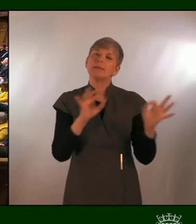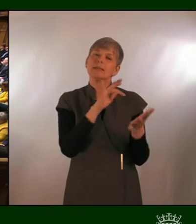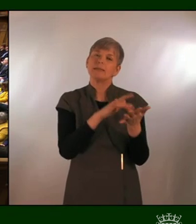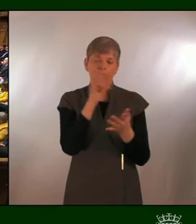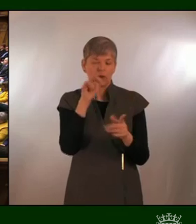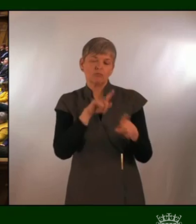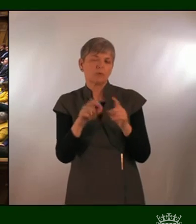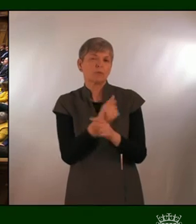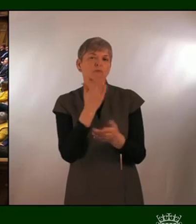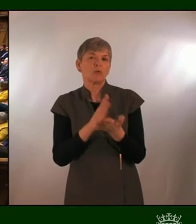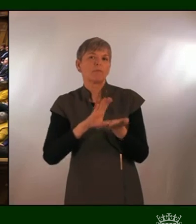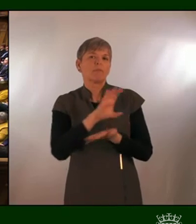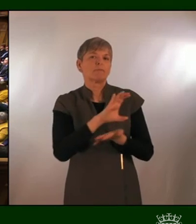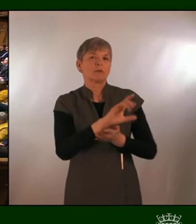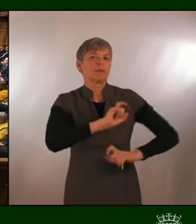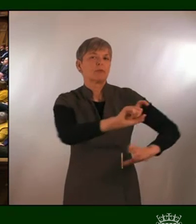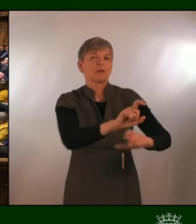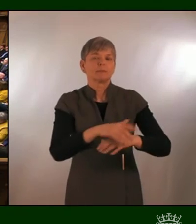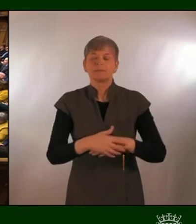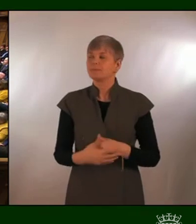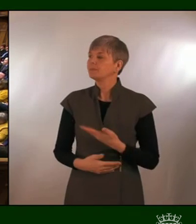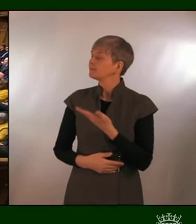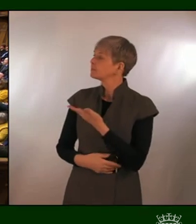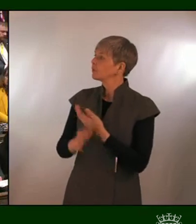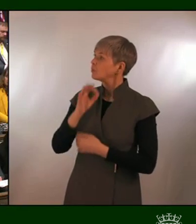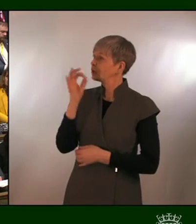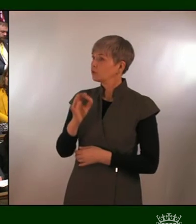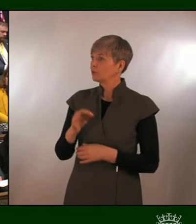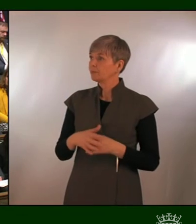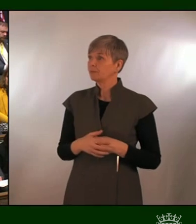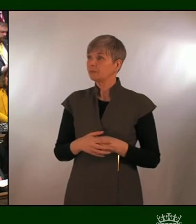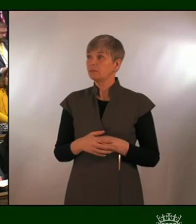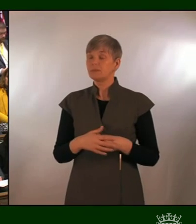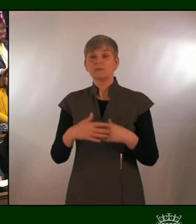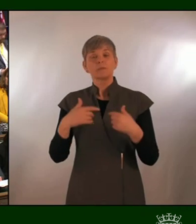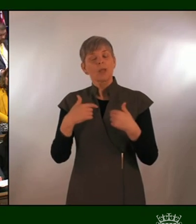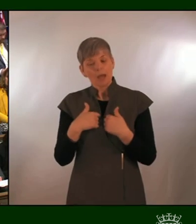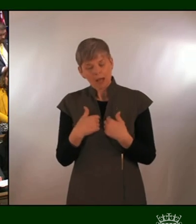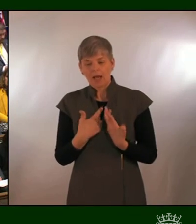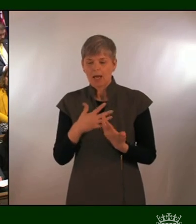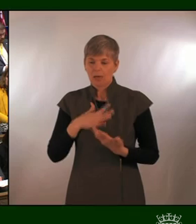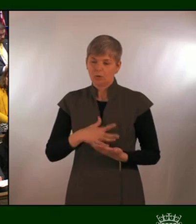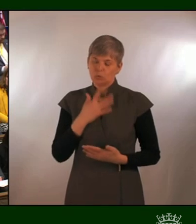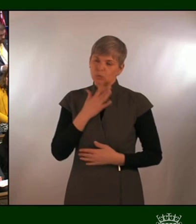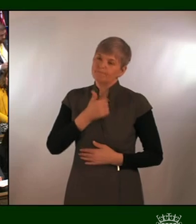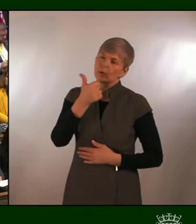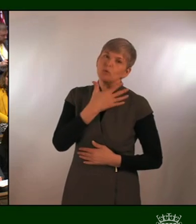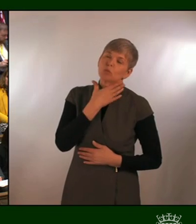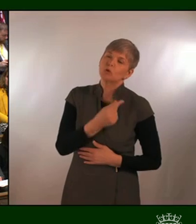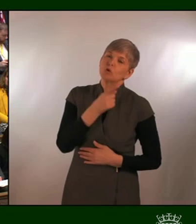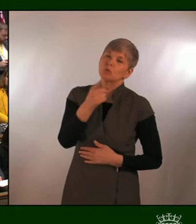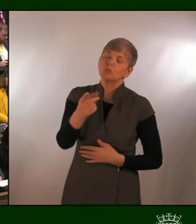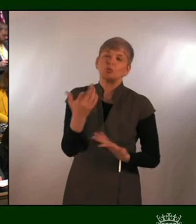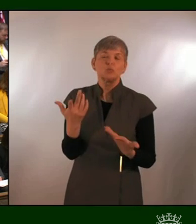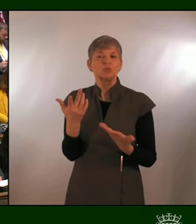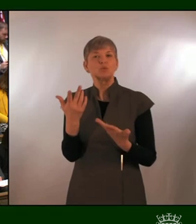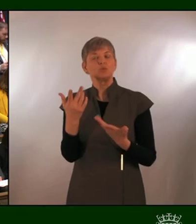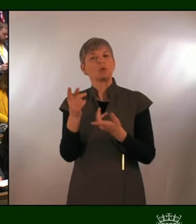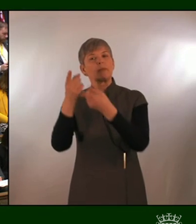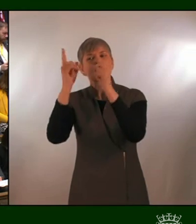I associate my party with the good wishes sent to the honourable Member for Mid Bedfordshire and, indeed, to anyone who has contracted coronavirus.